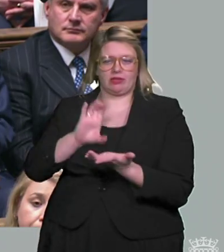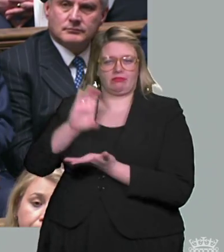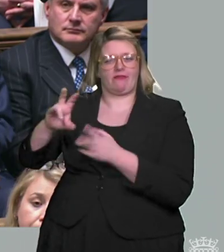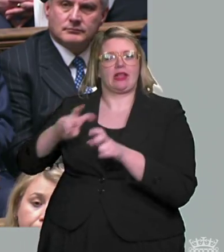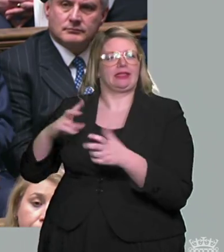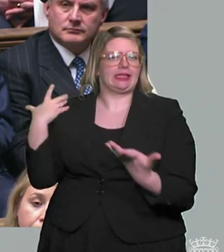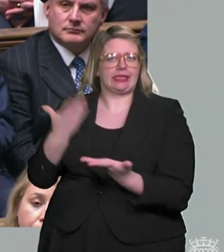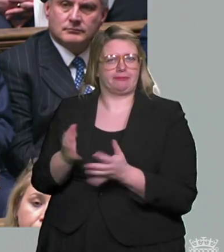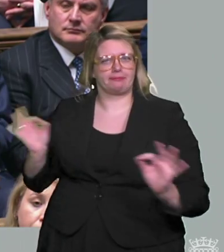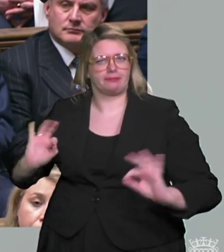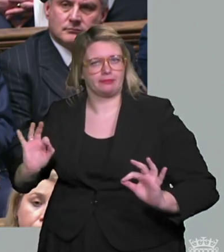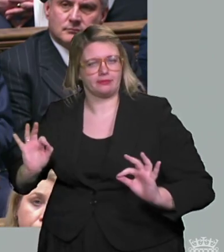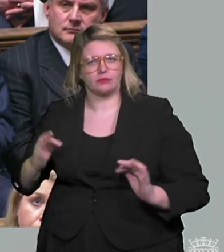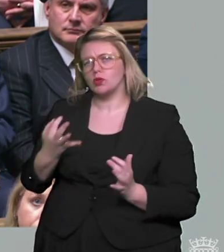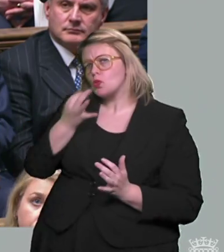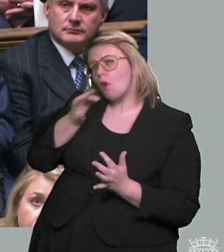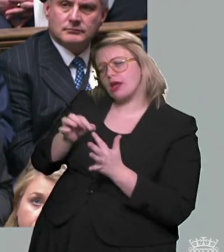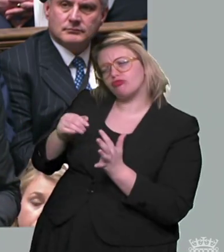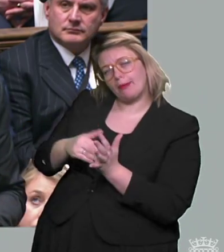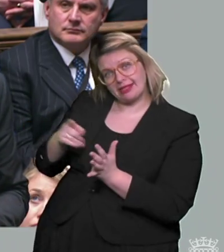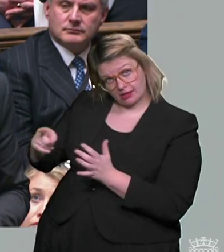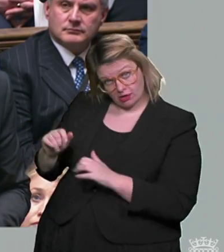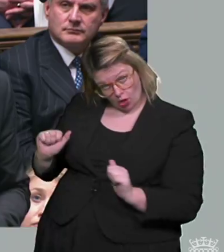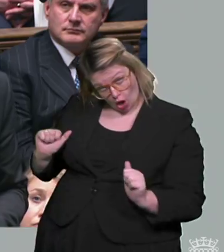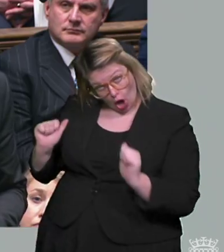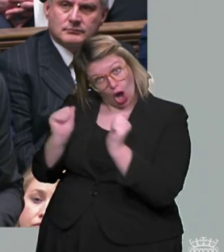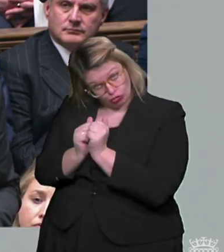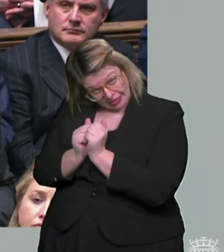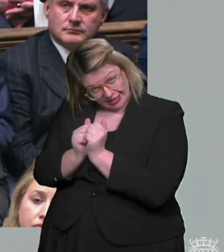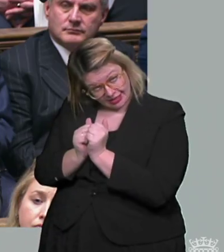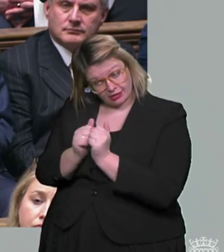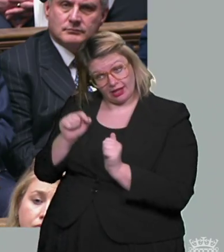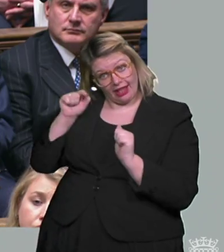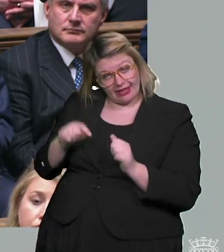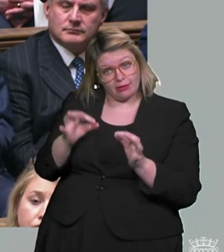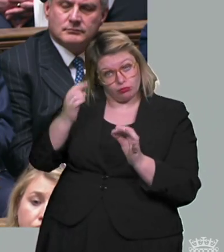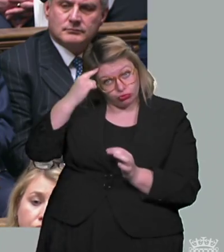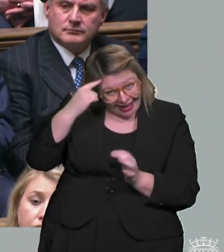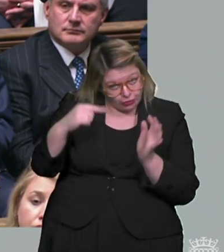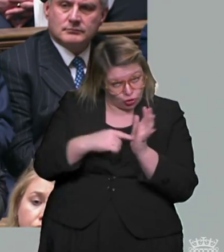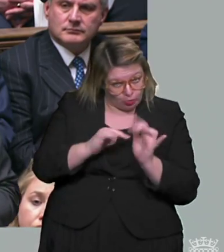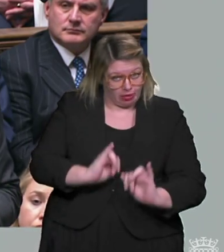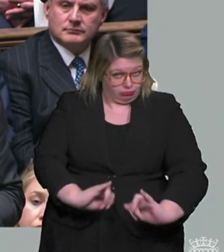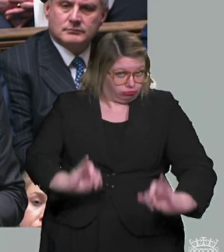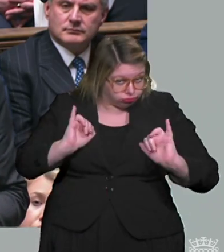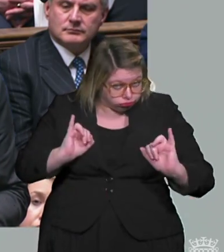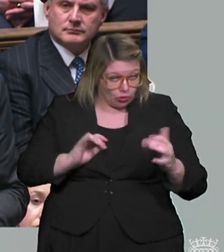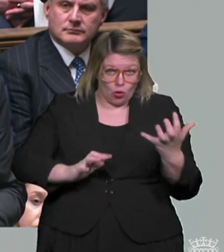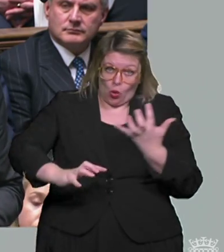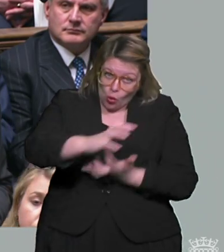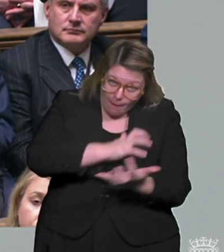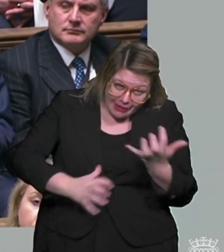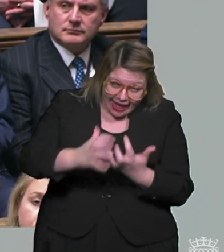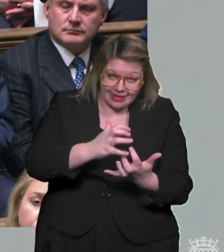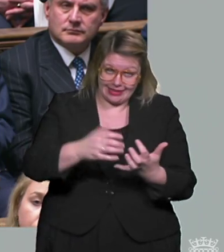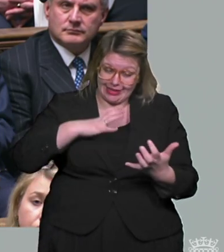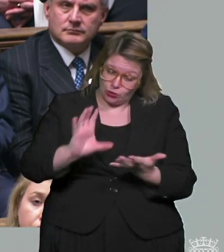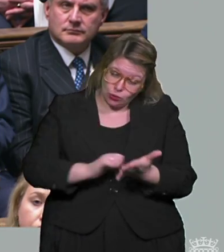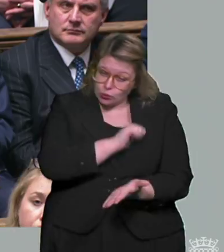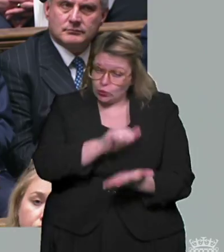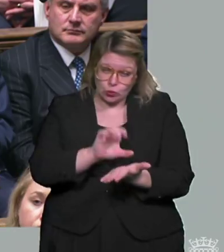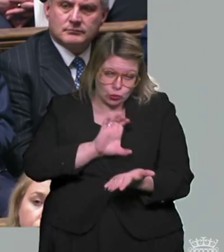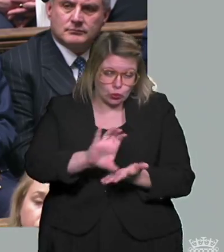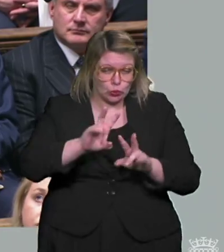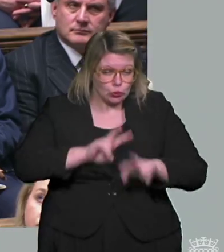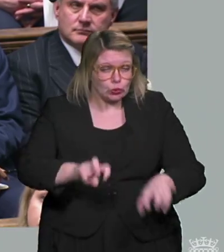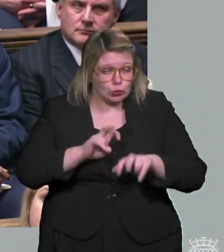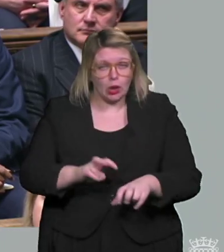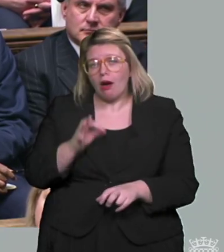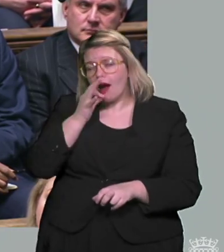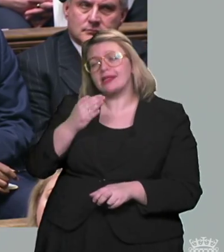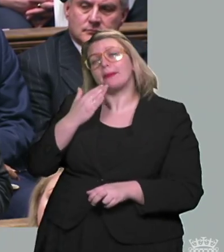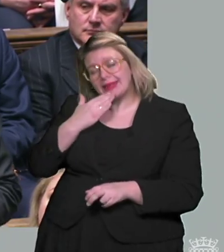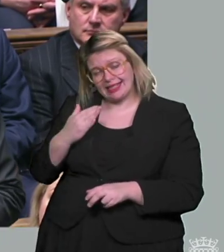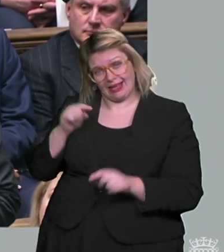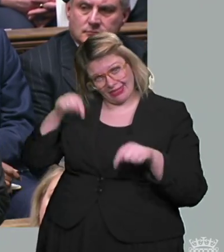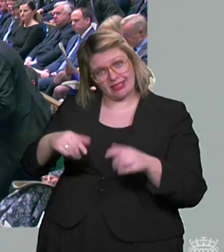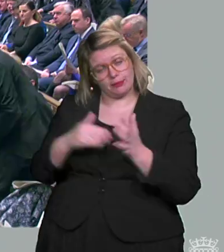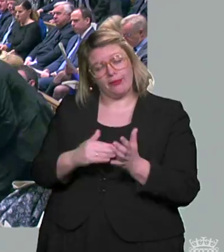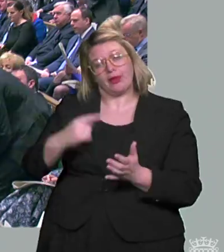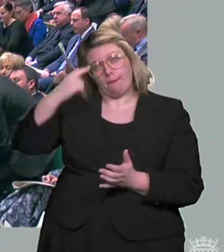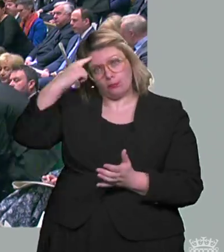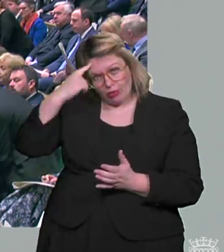Does my right honourable Friend the Prime Minister agree that a unique and complex disease needs a unique response, and, in Brain Tumour Awareness Month, will he make brain cancer a critical research priority across all cancers?